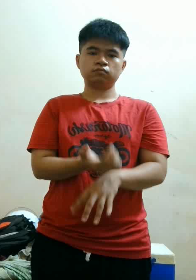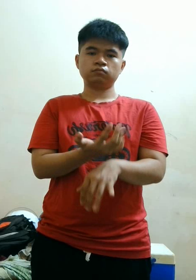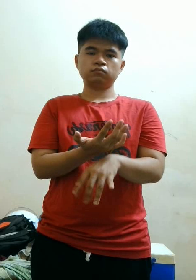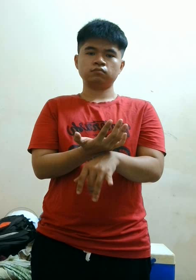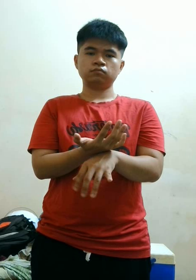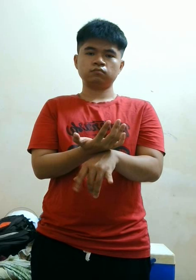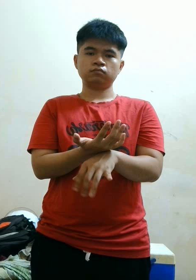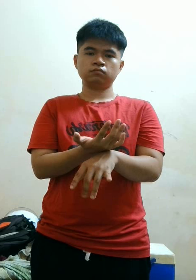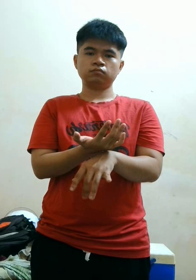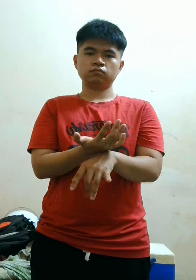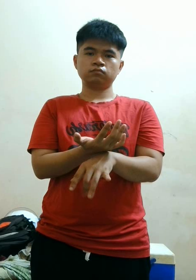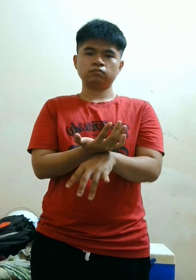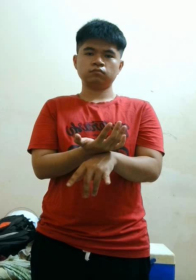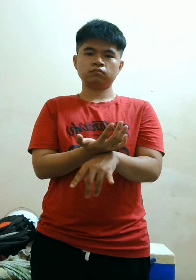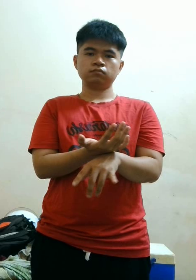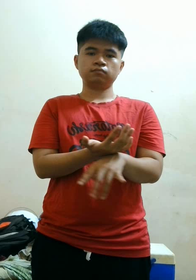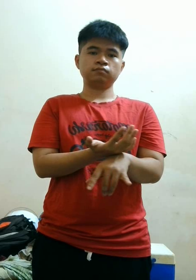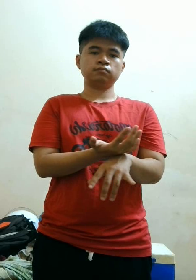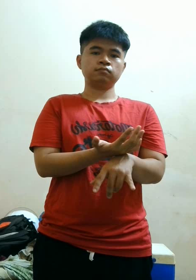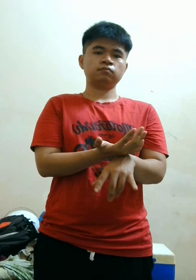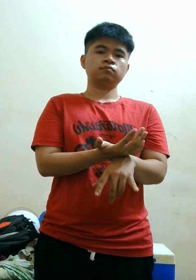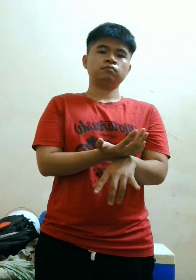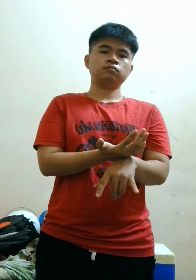ca phe